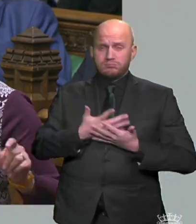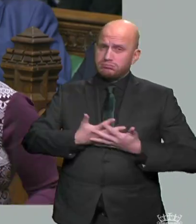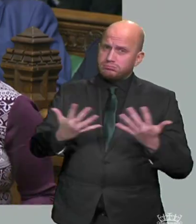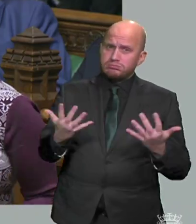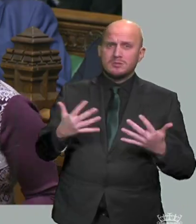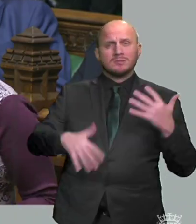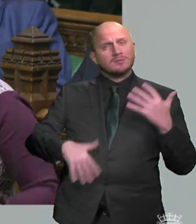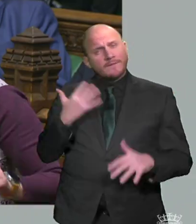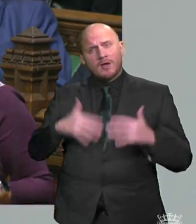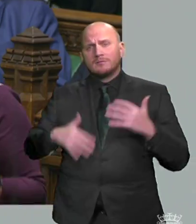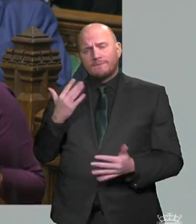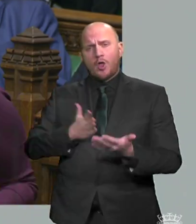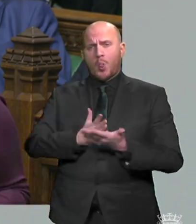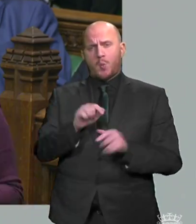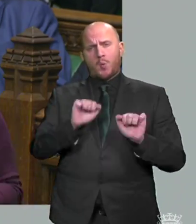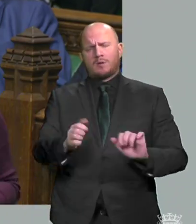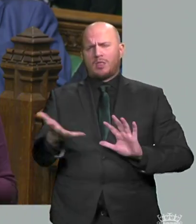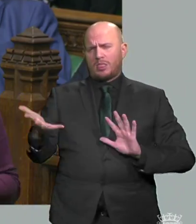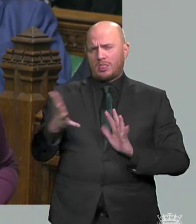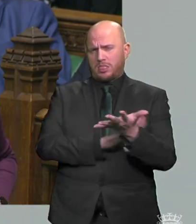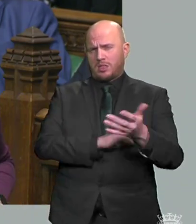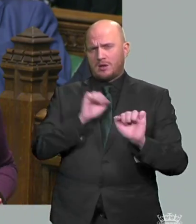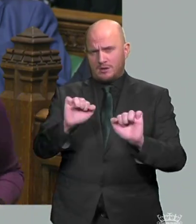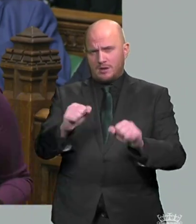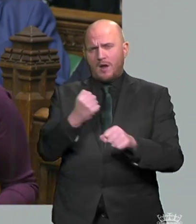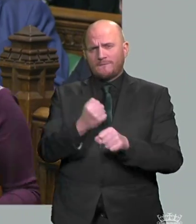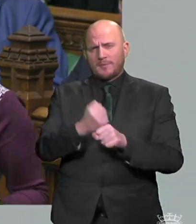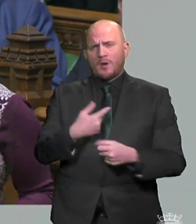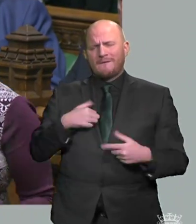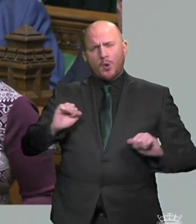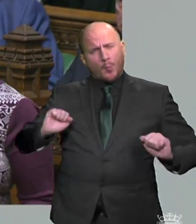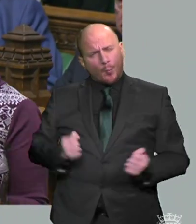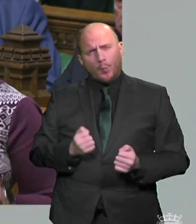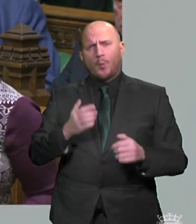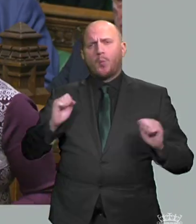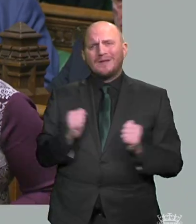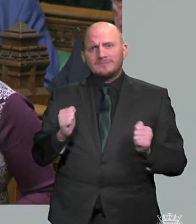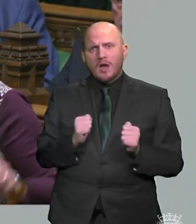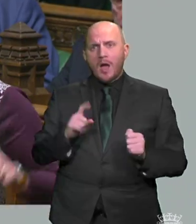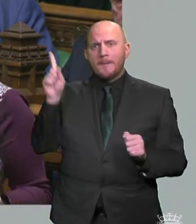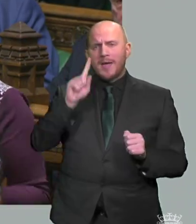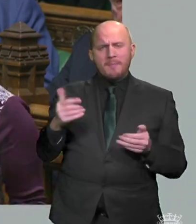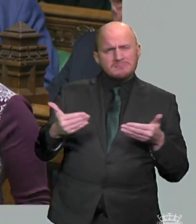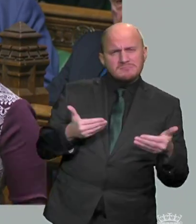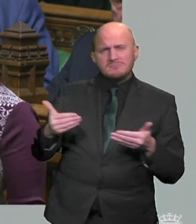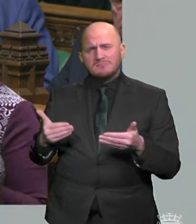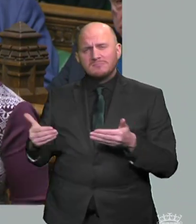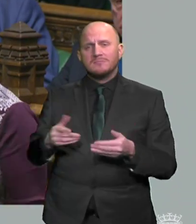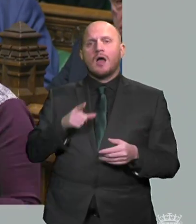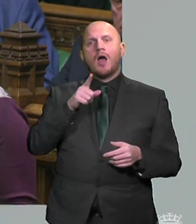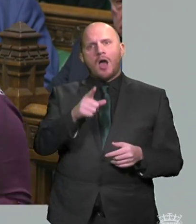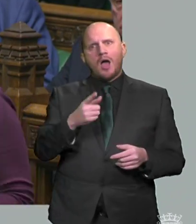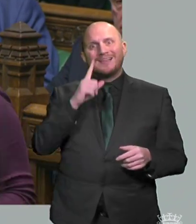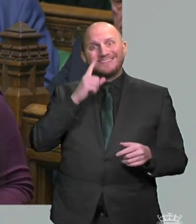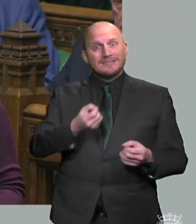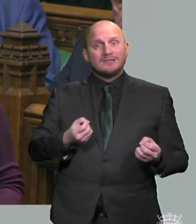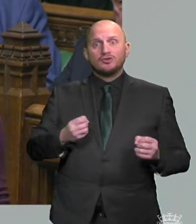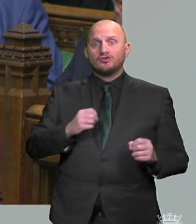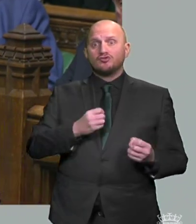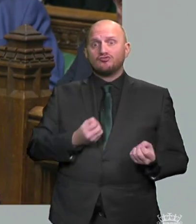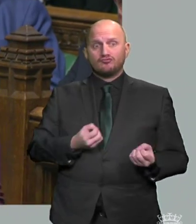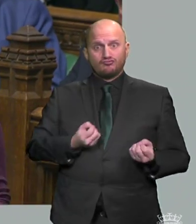They have crashed the economy, left millions in fear of the cold this winter and are stoking division over striking workers rather than negotiating fair pay deals.